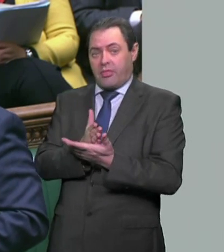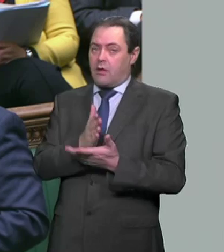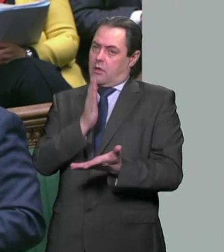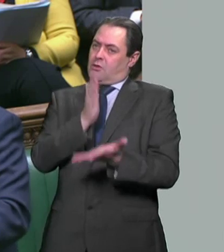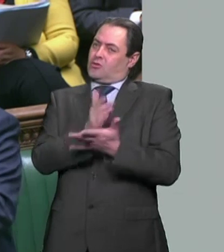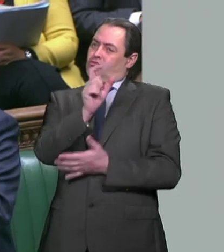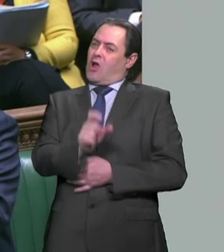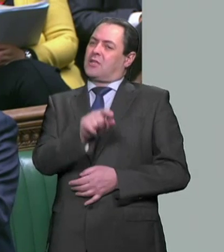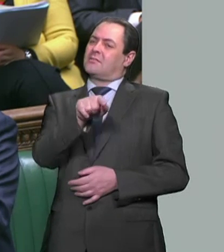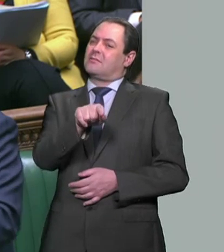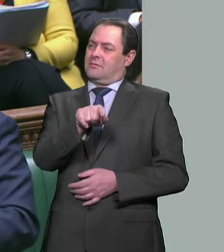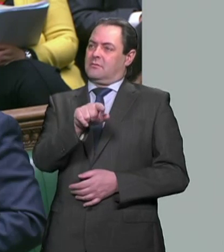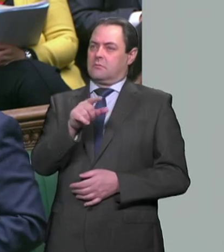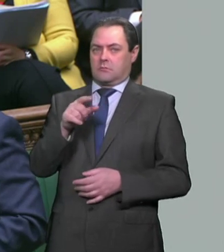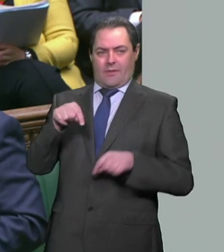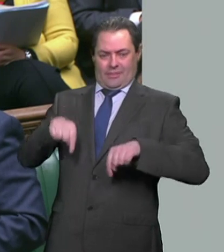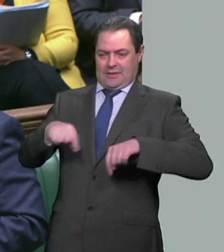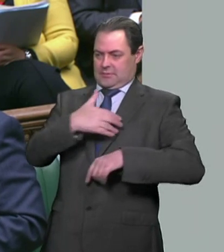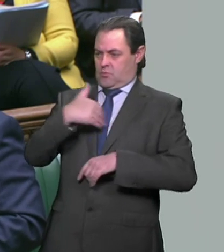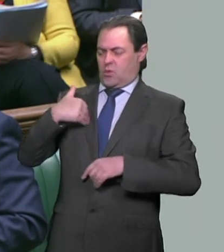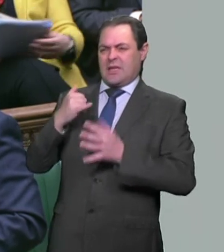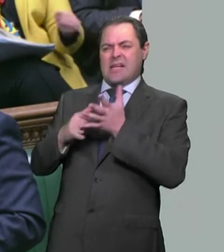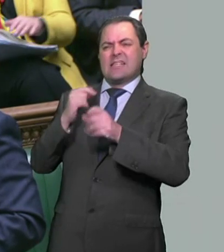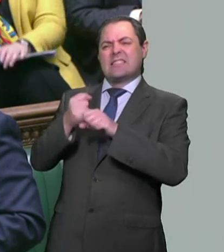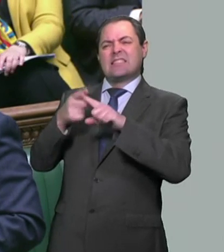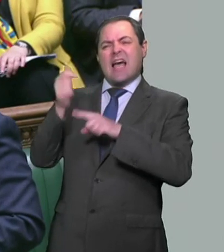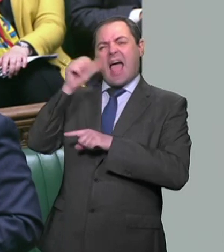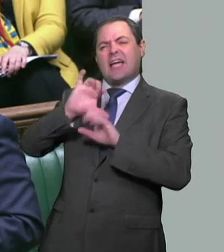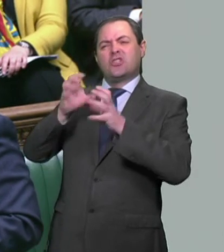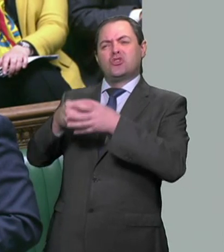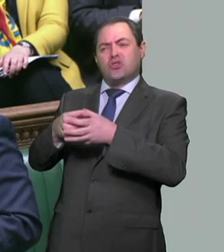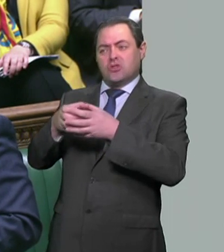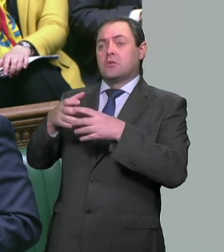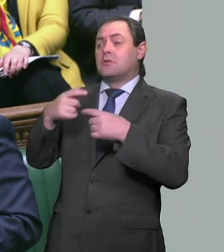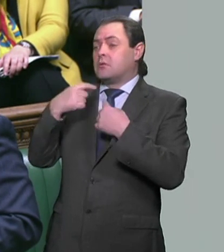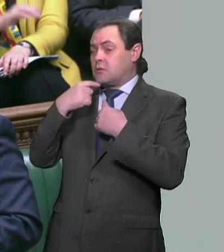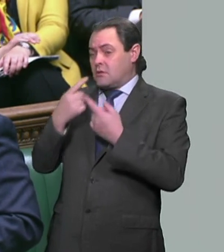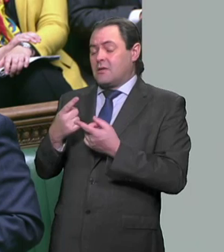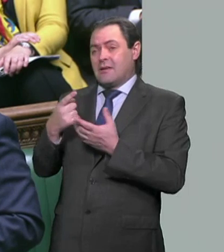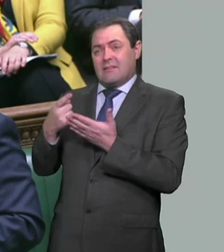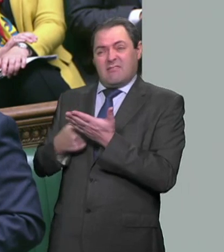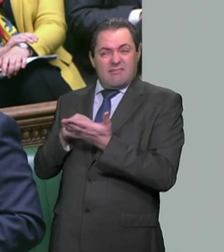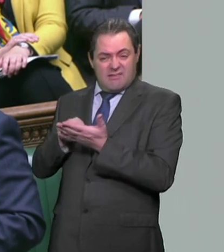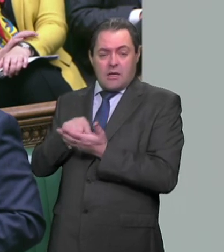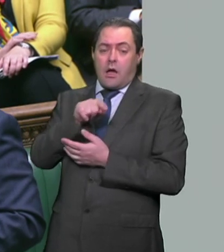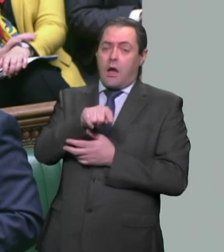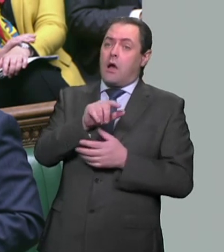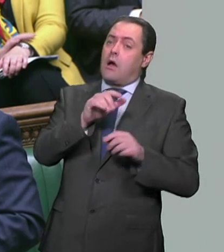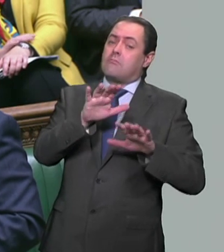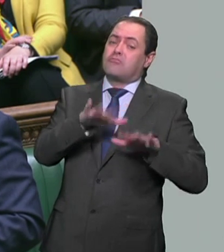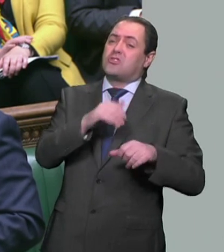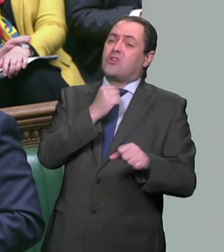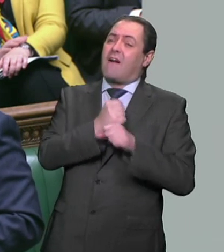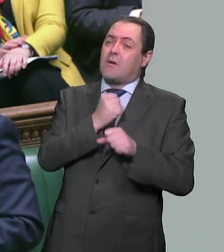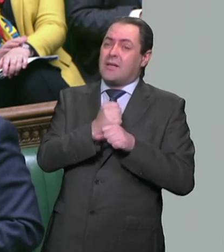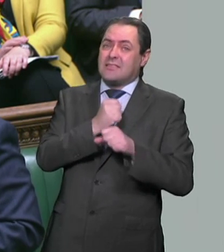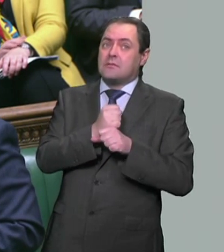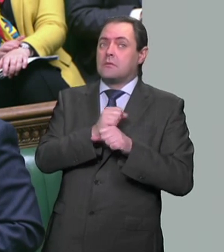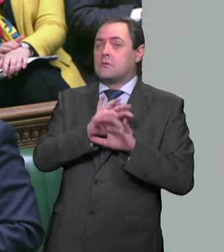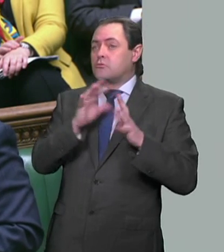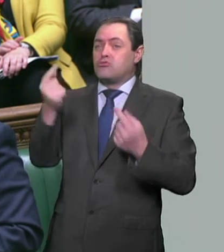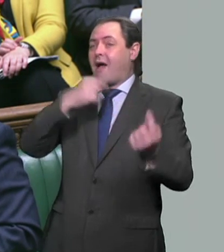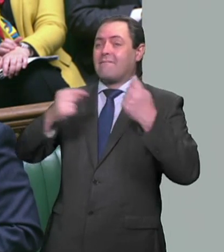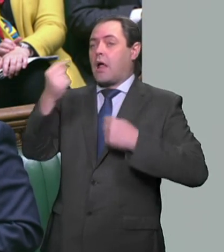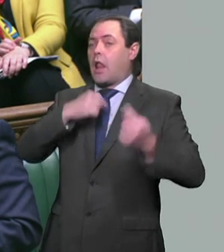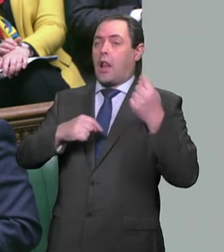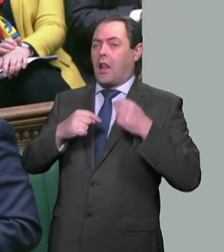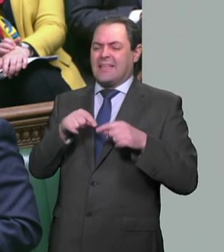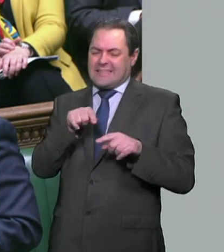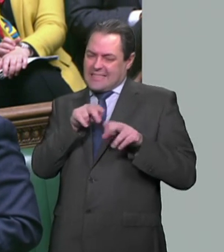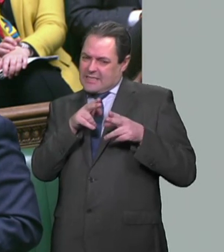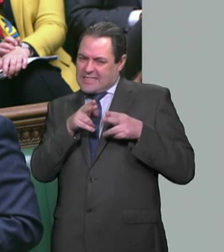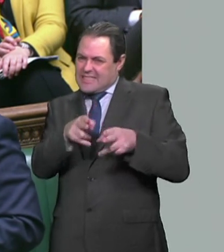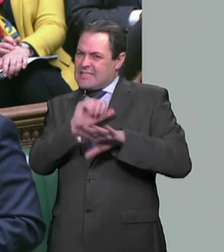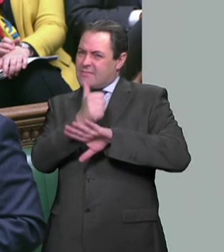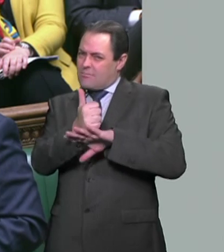Only this morning, leaked SAGE advice confirmed that the UK Government’s current international travel restrictions will identify significantly fewer cases.